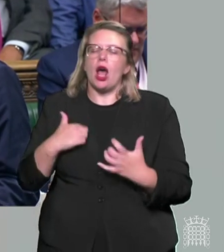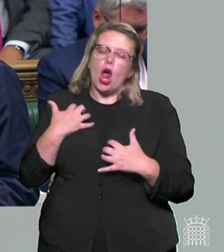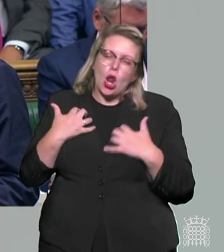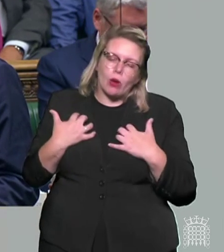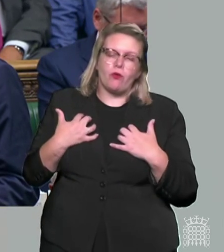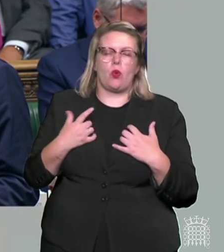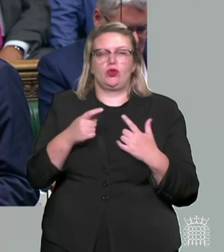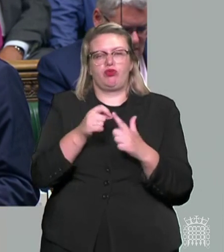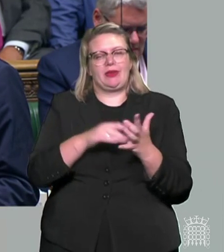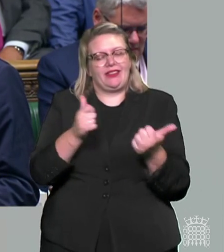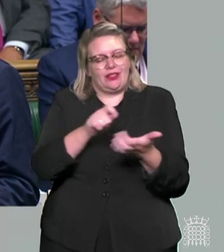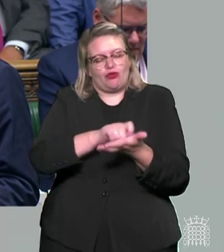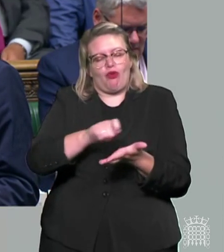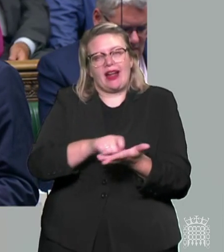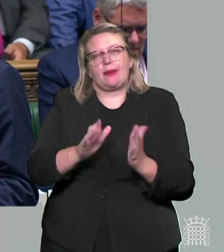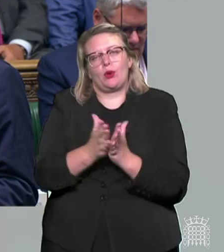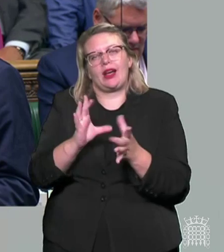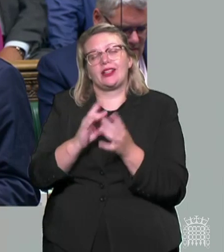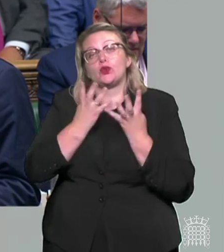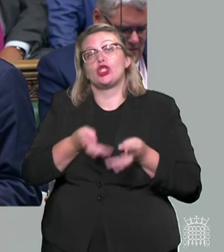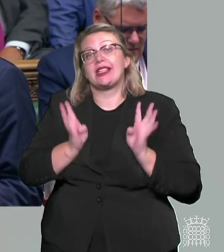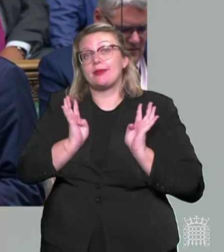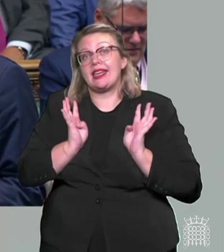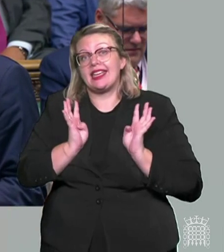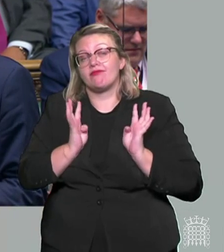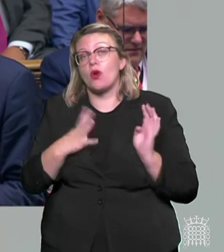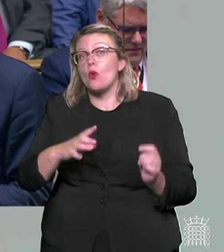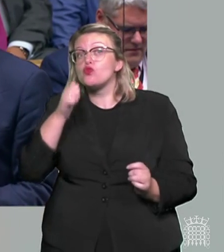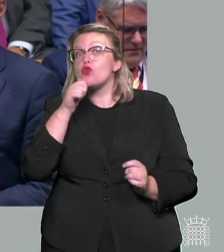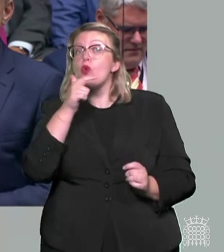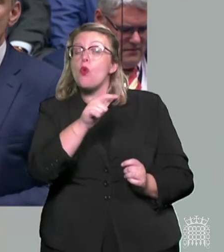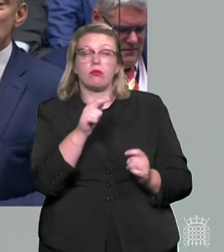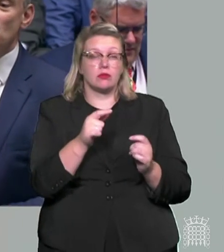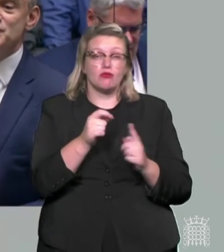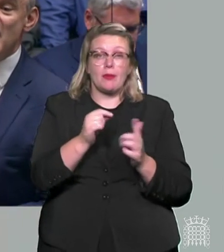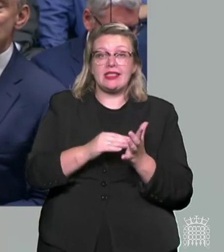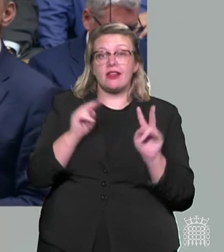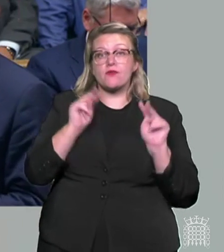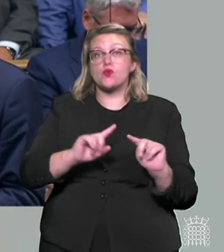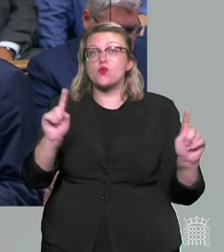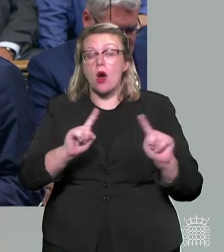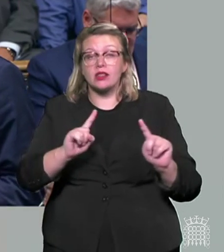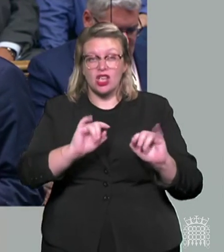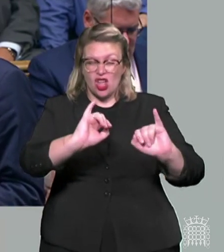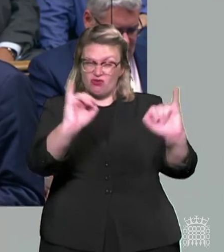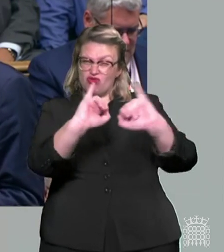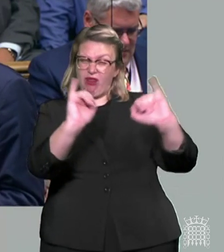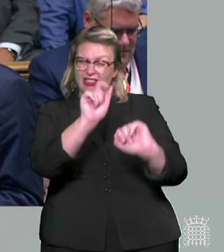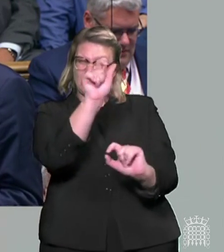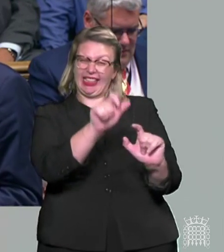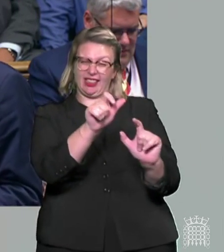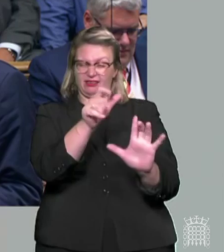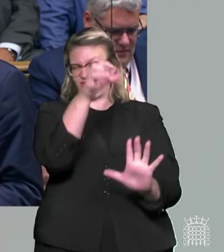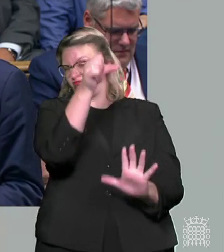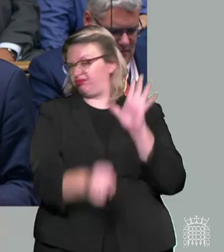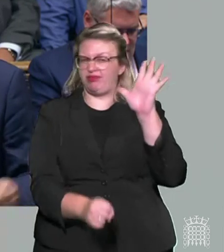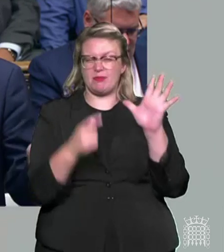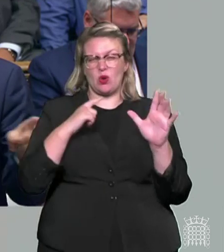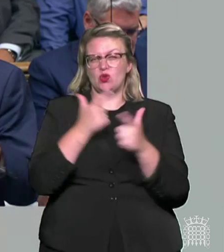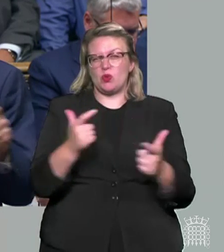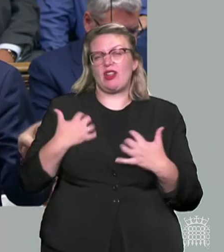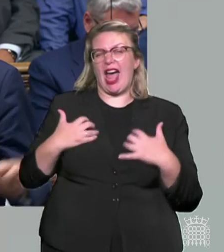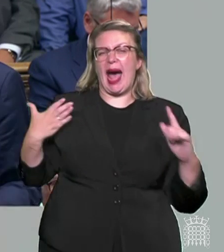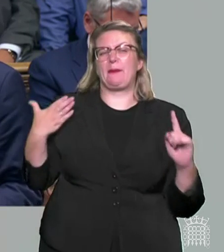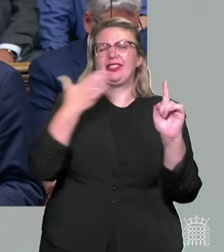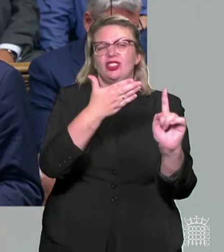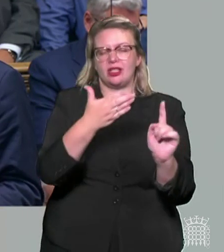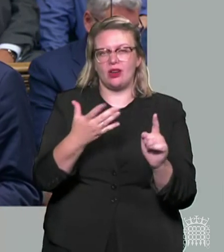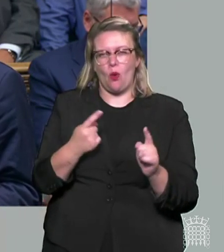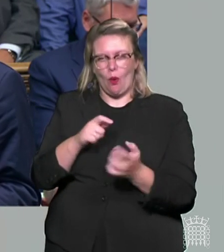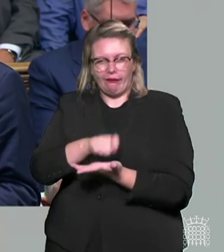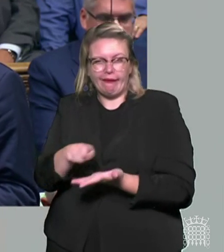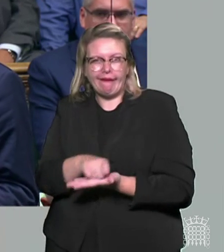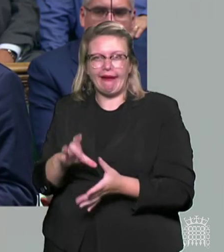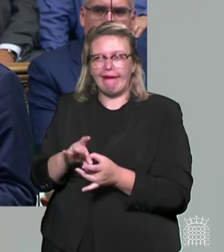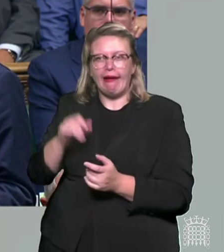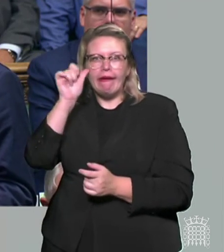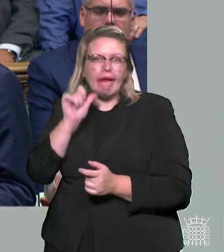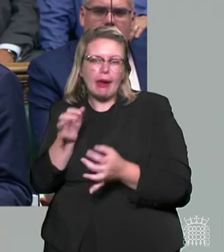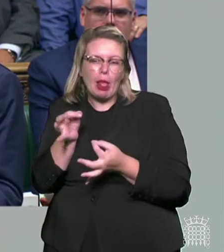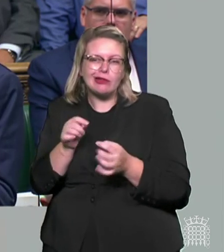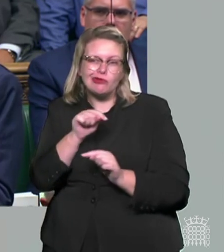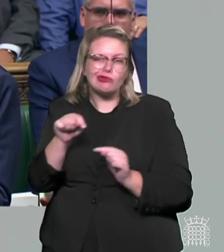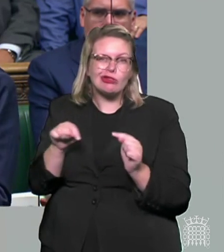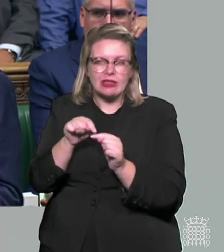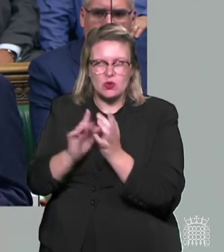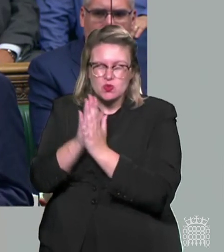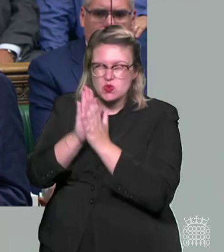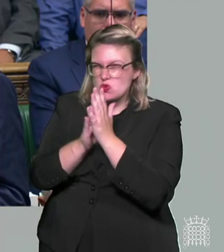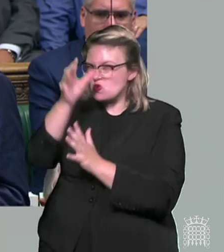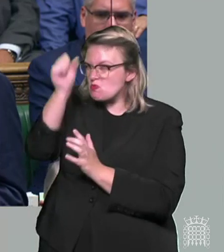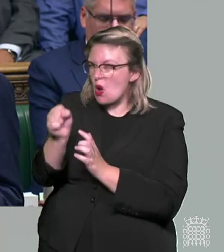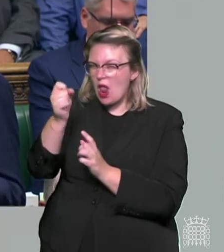We wait to read what he really thinks about tragic figures brought down by their vaulting ambition, or scheming politicians who conspire to bring down a tyrannical leader.